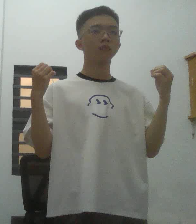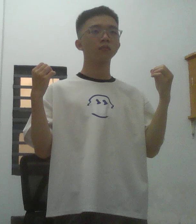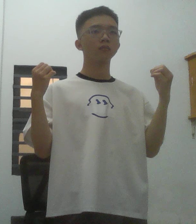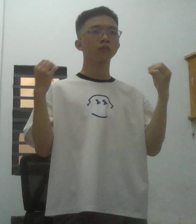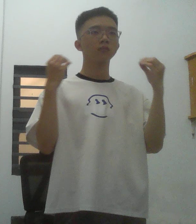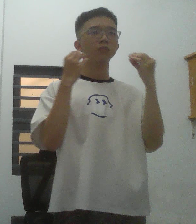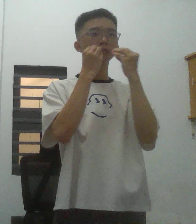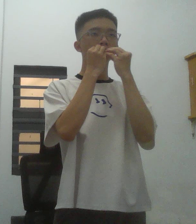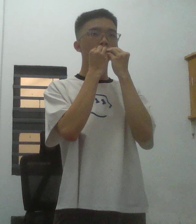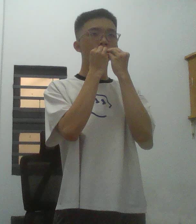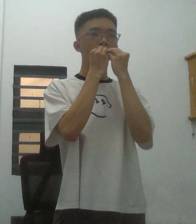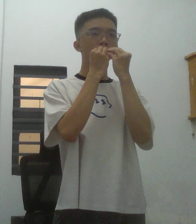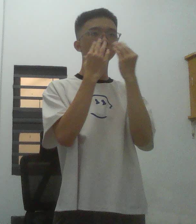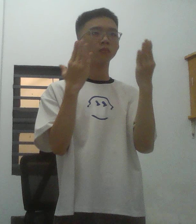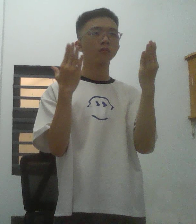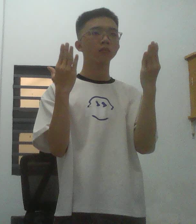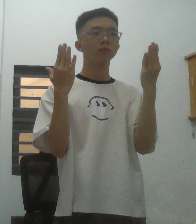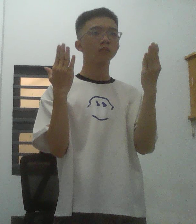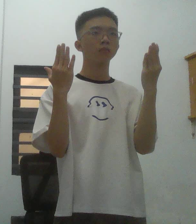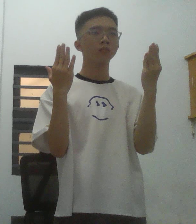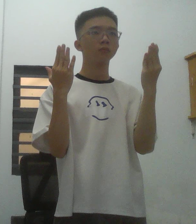cam on